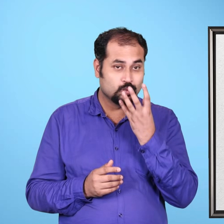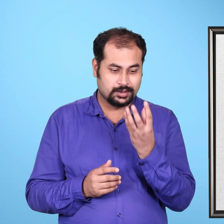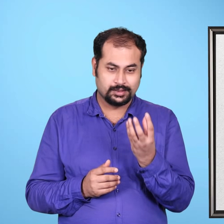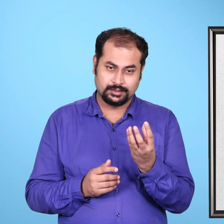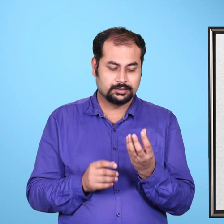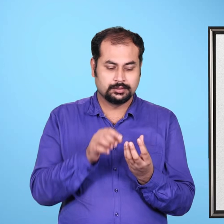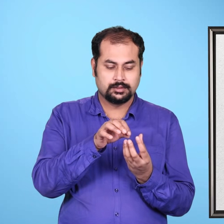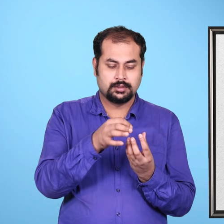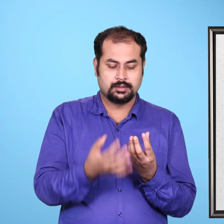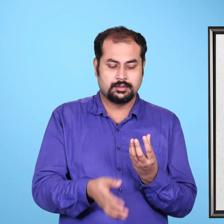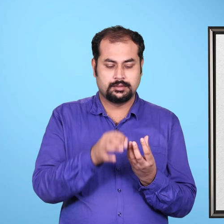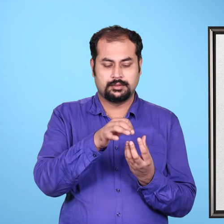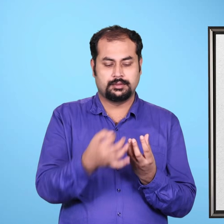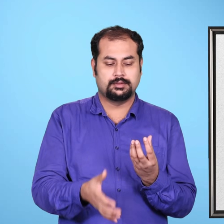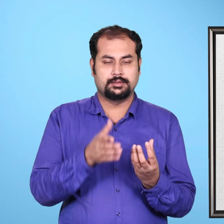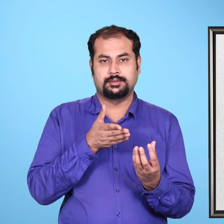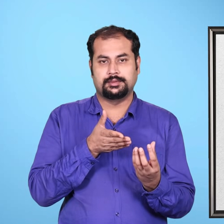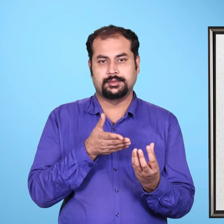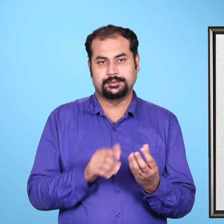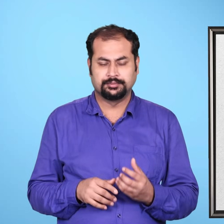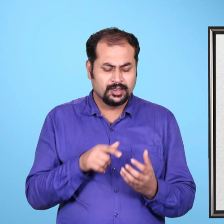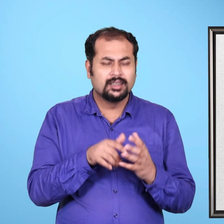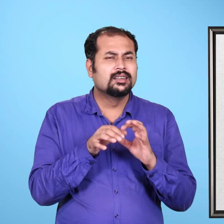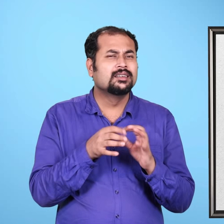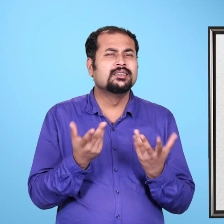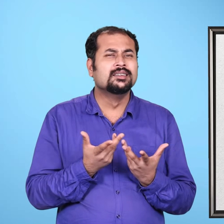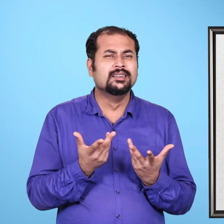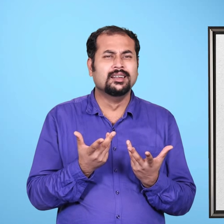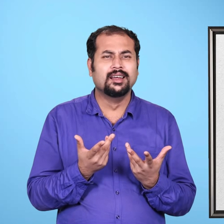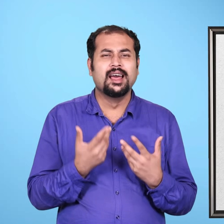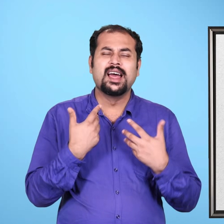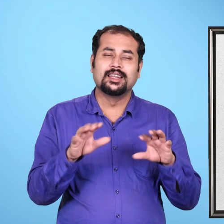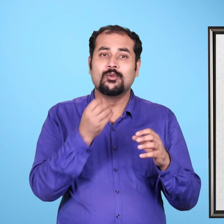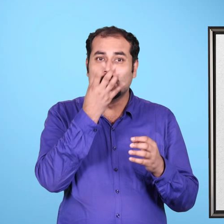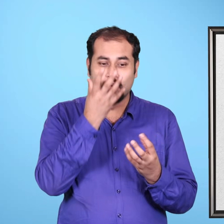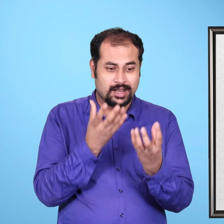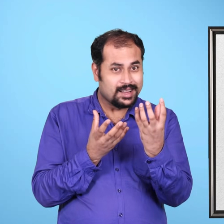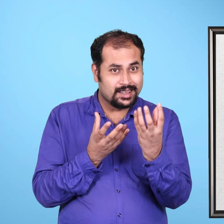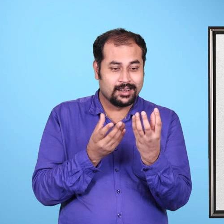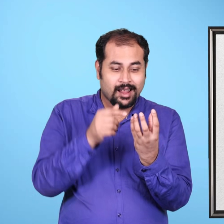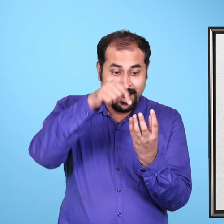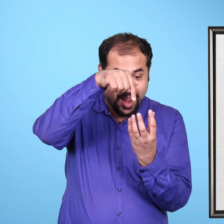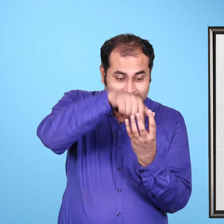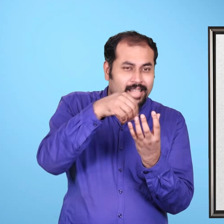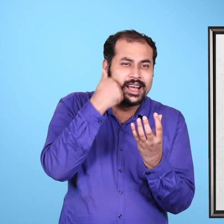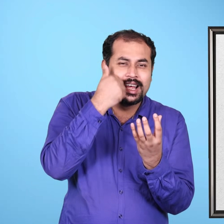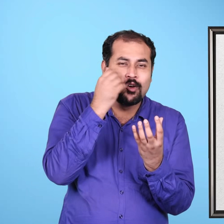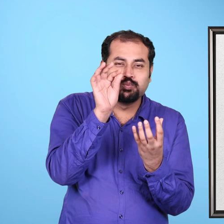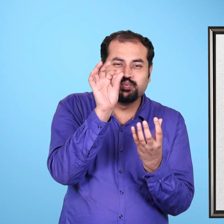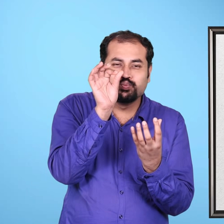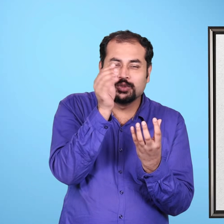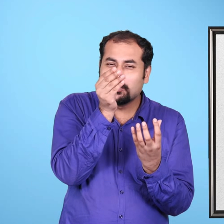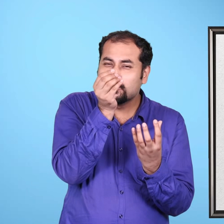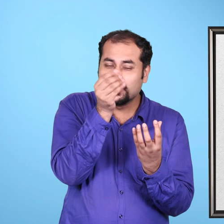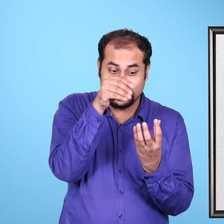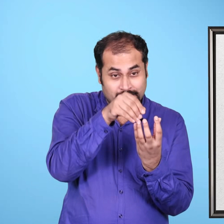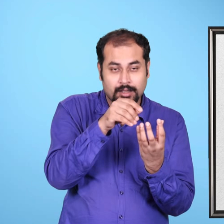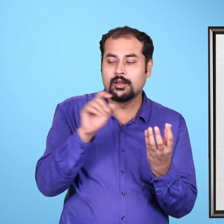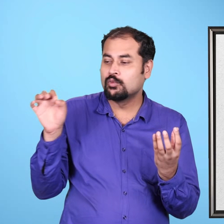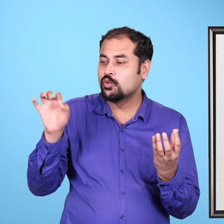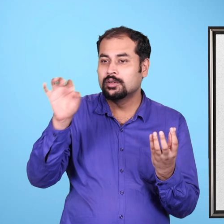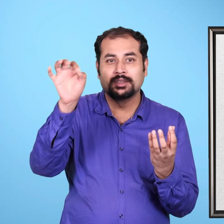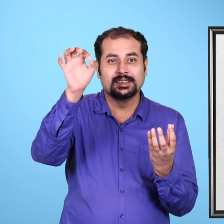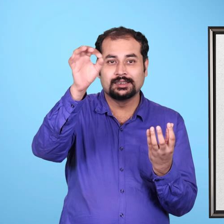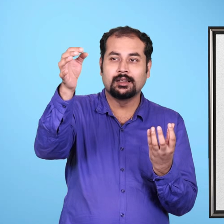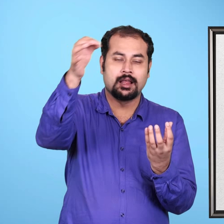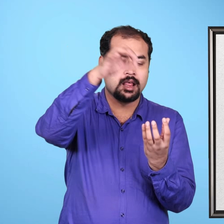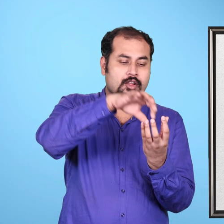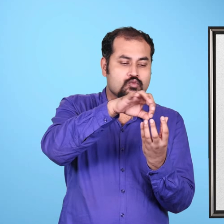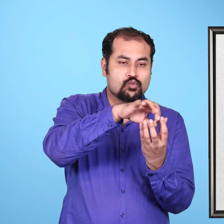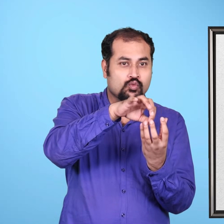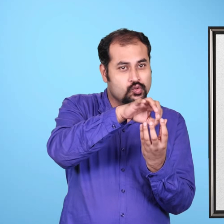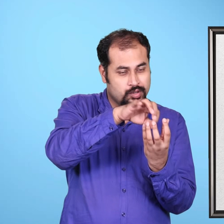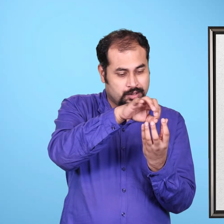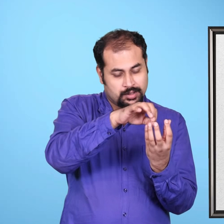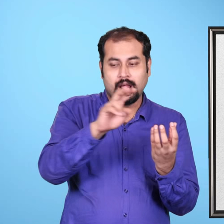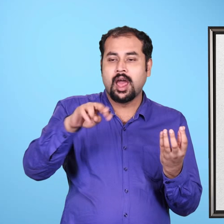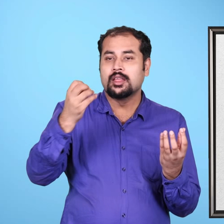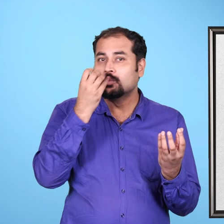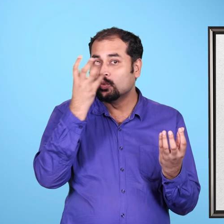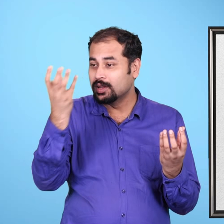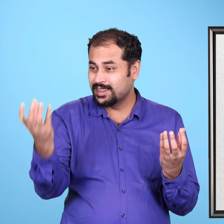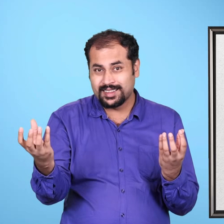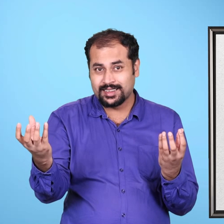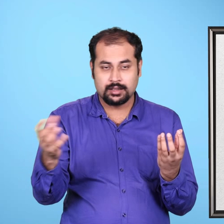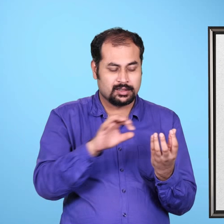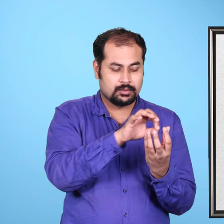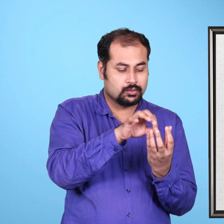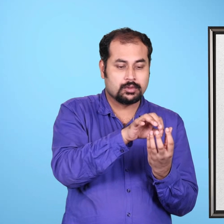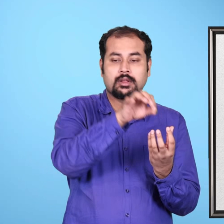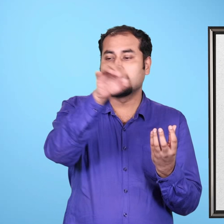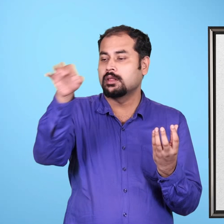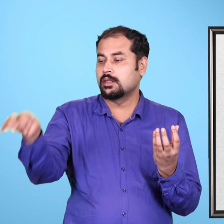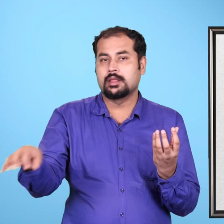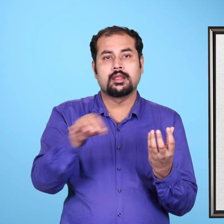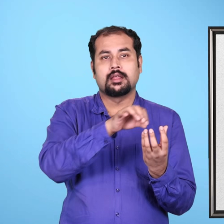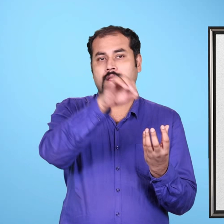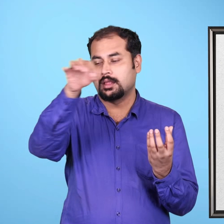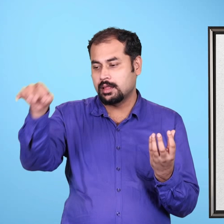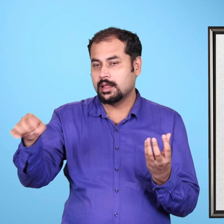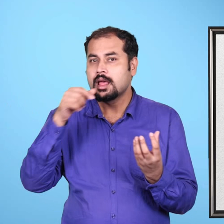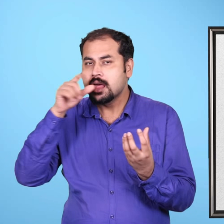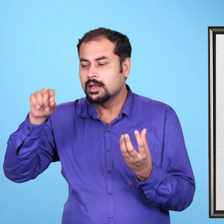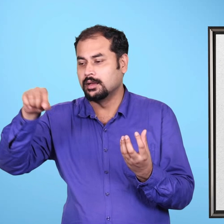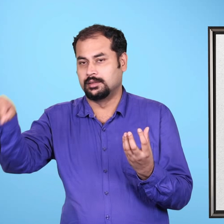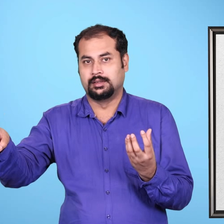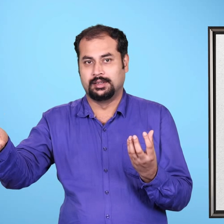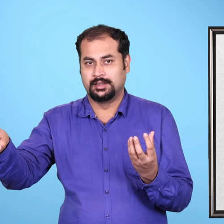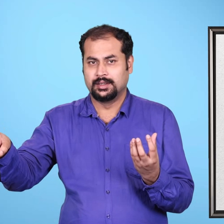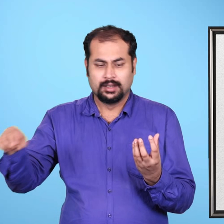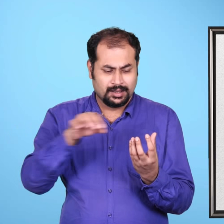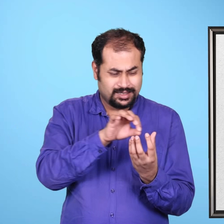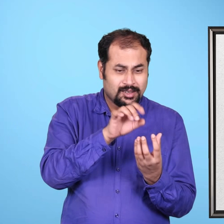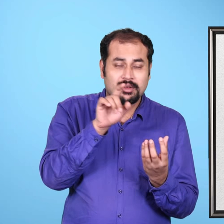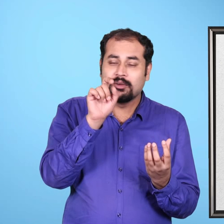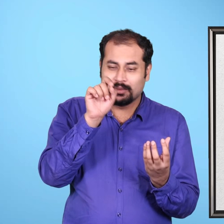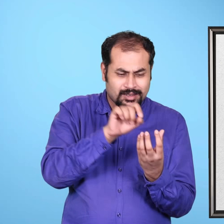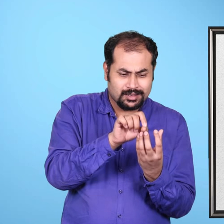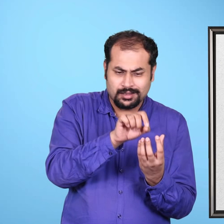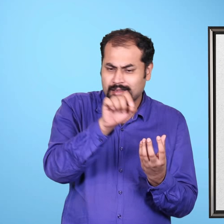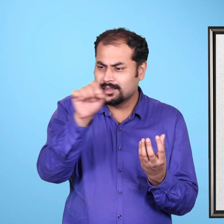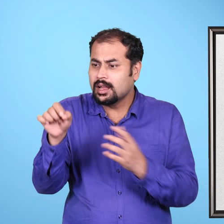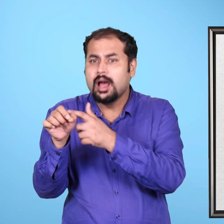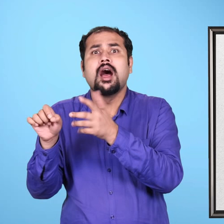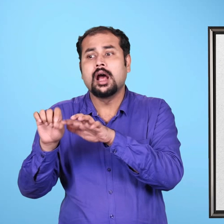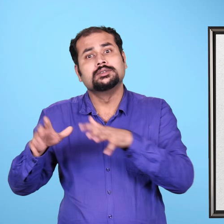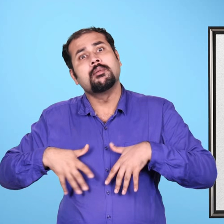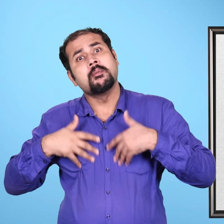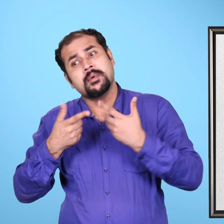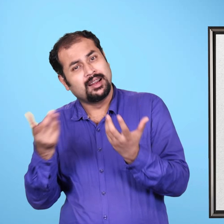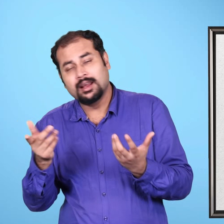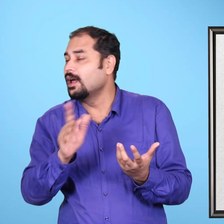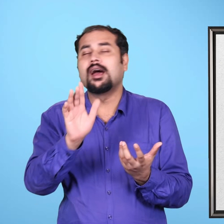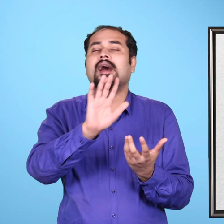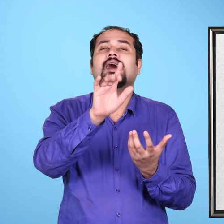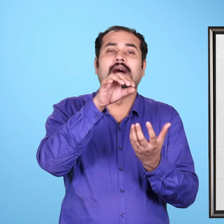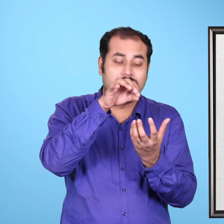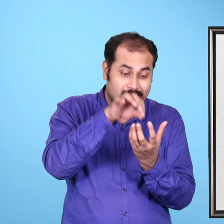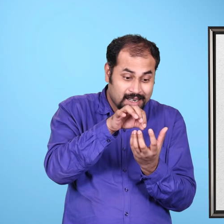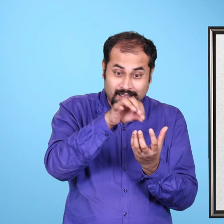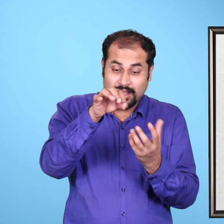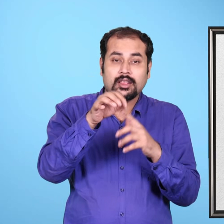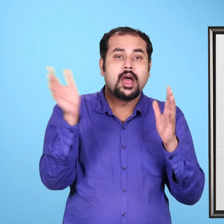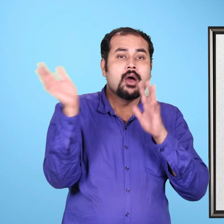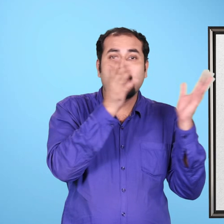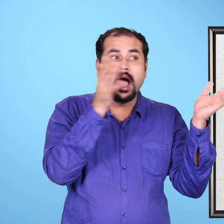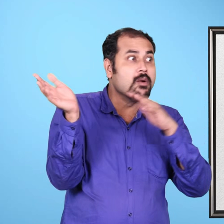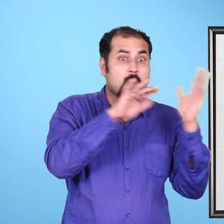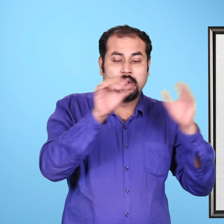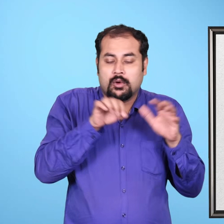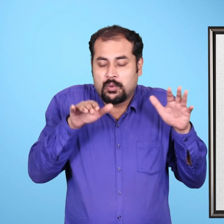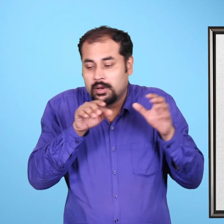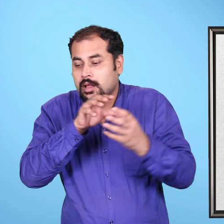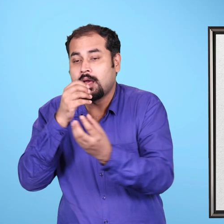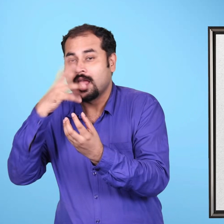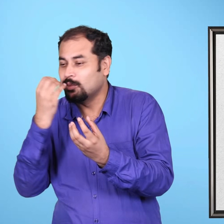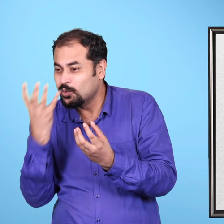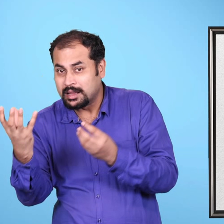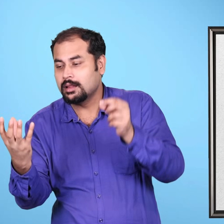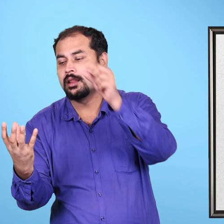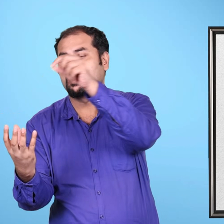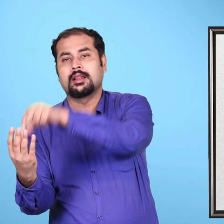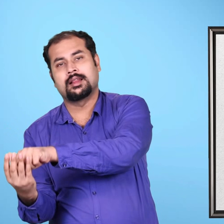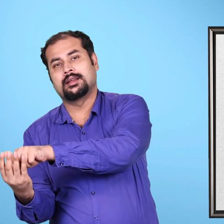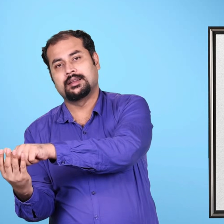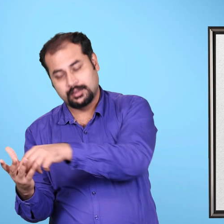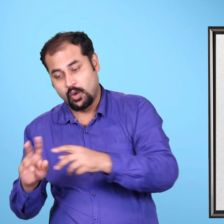This sign means pollination. Pollination is the process of transfer of pollen grains from the anther of one flower to the stigma of the same or another flower. Pollination takes place in plants